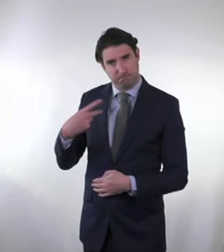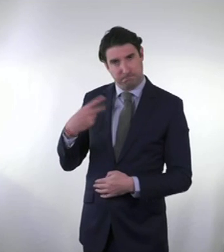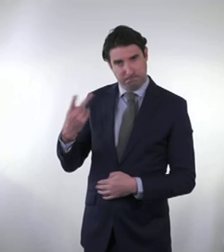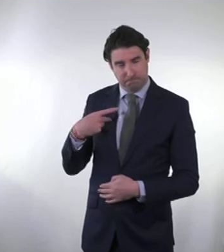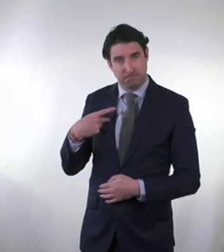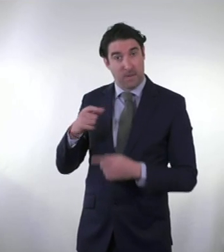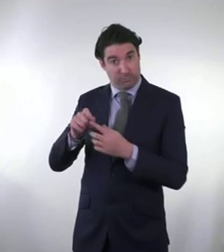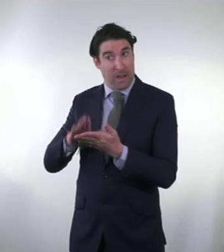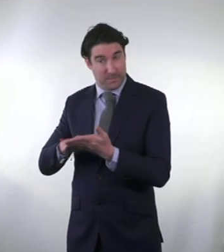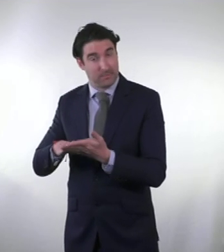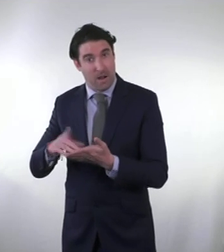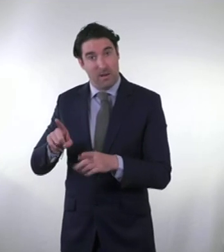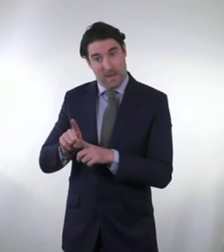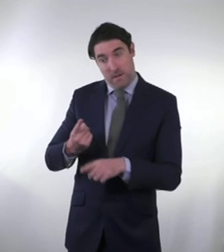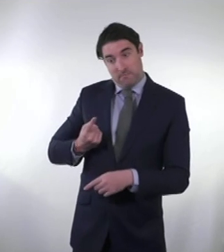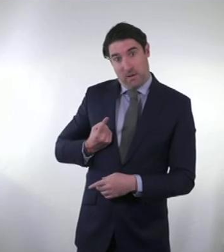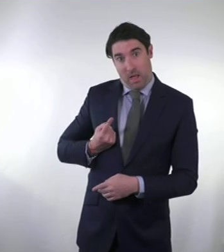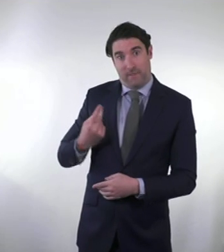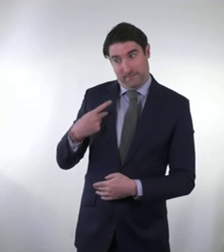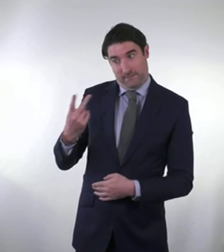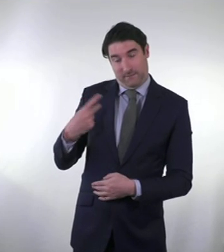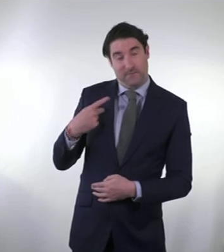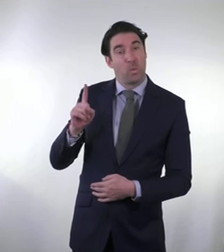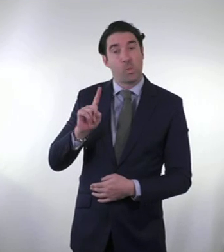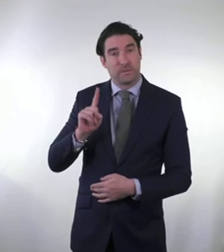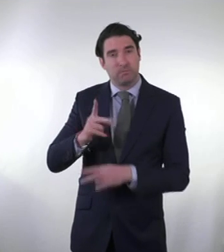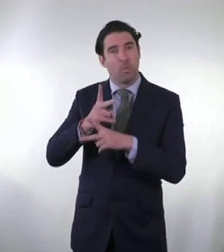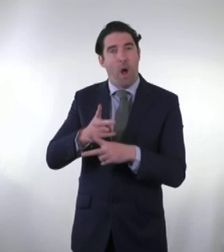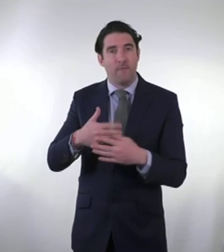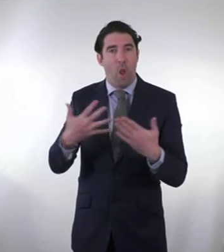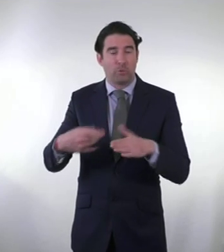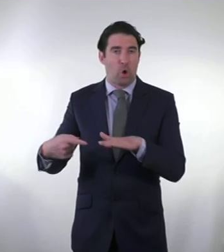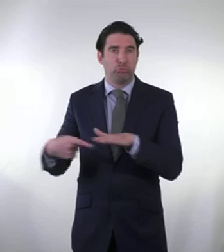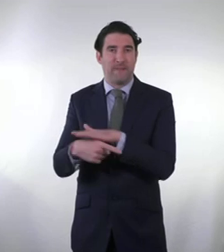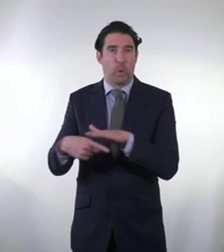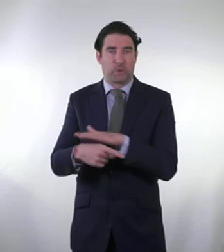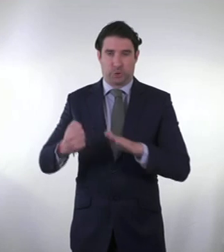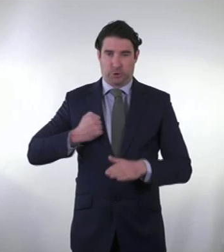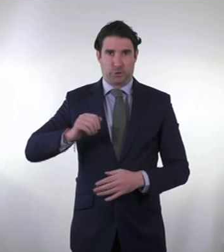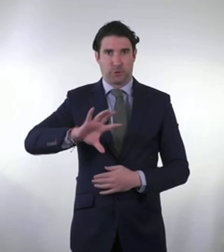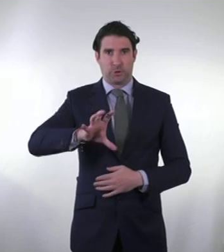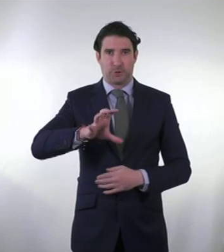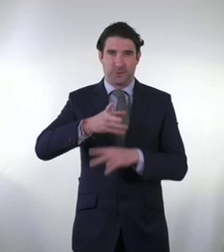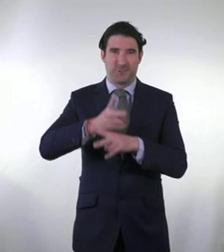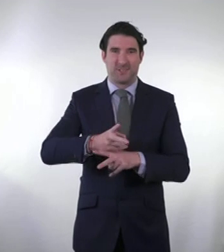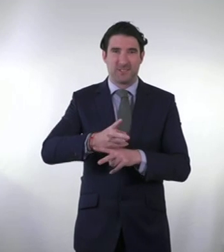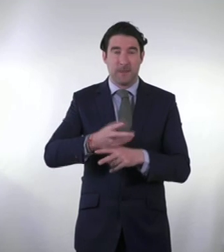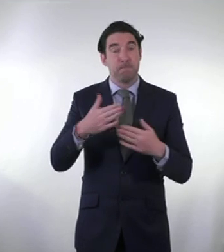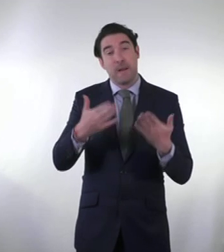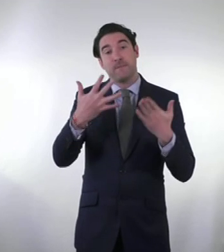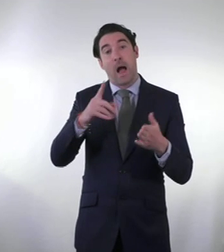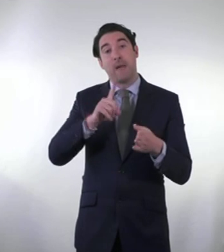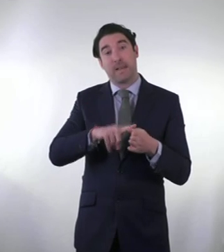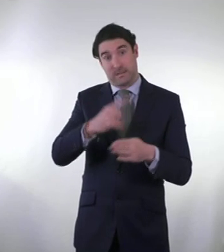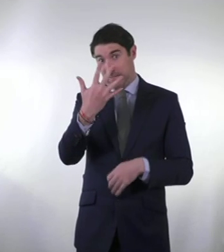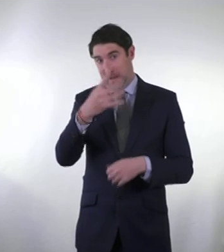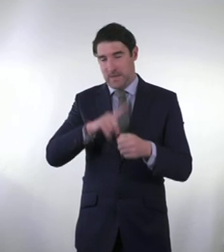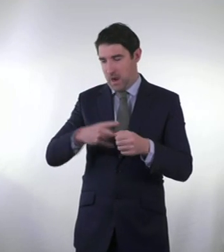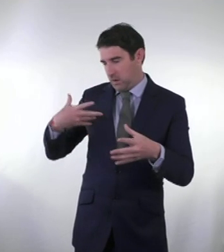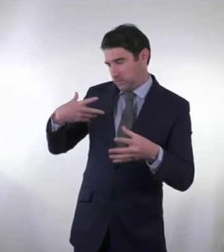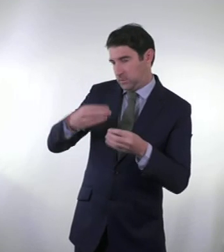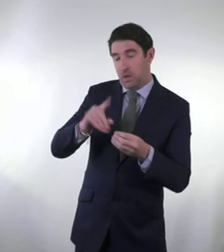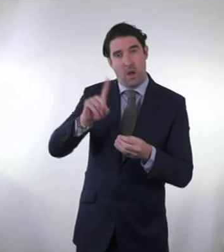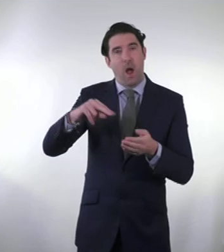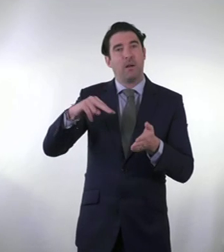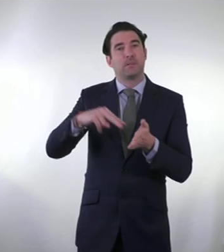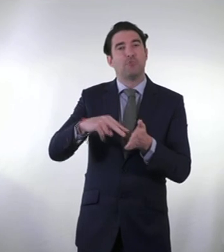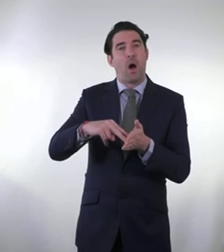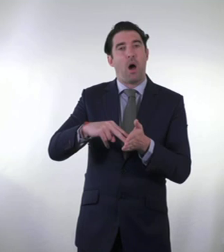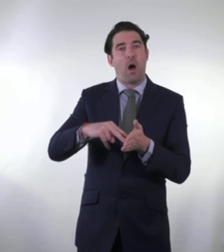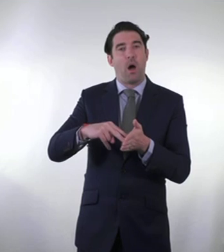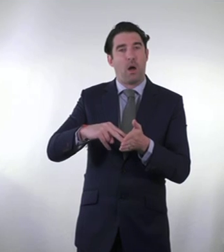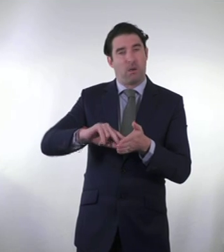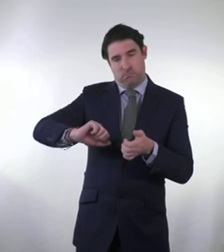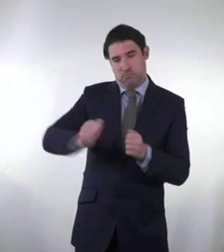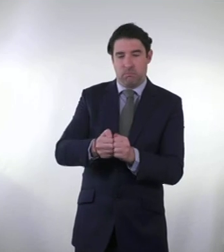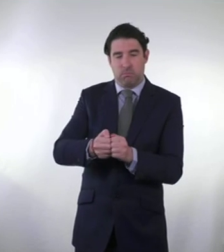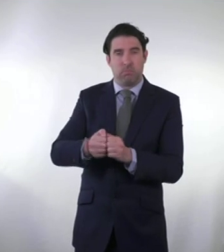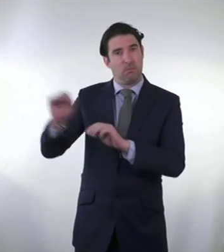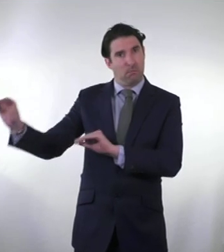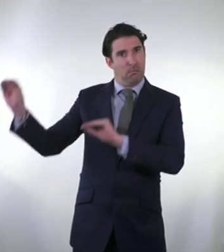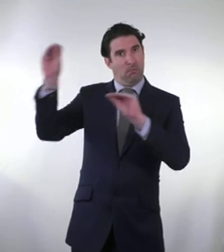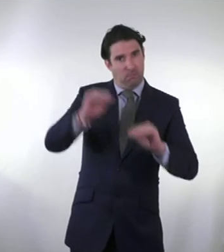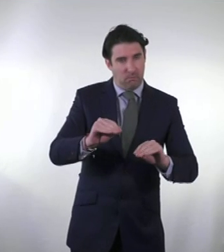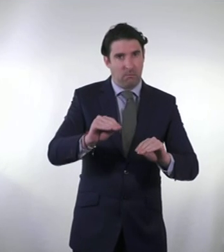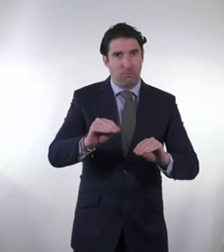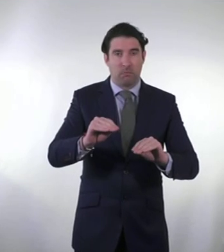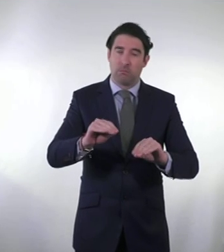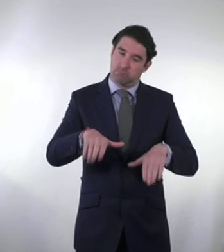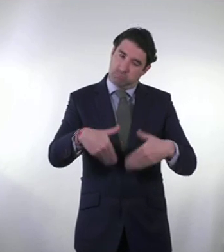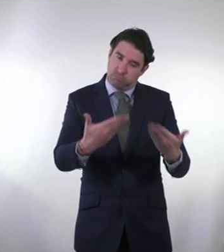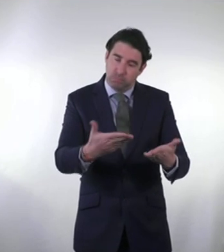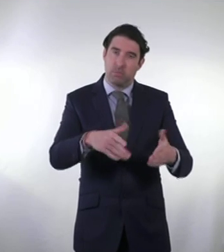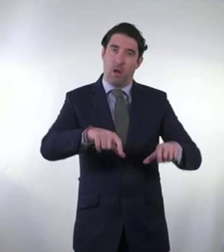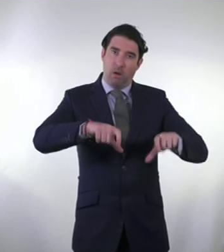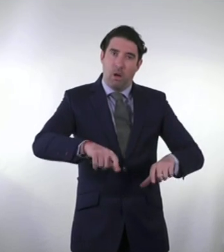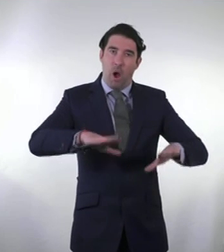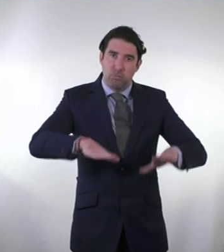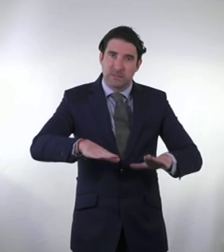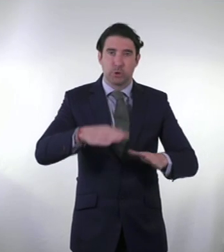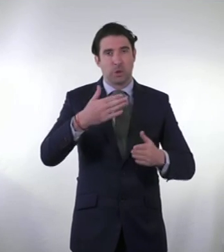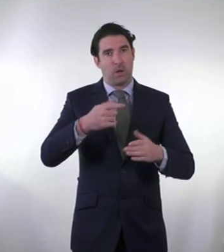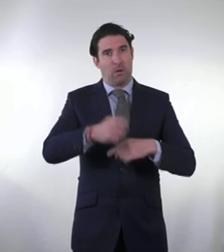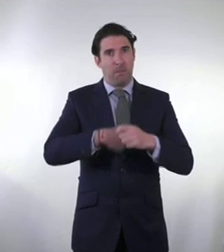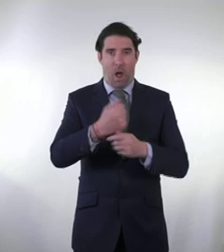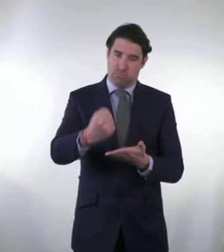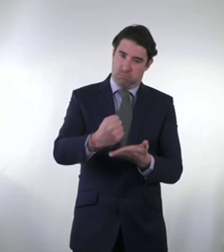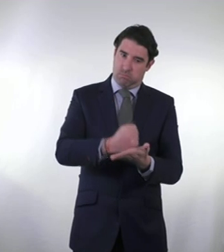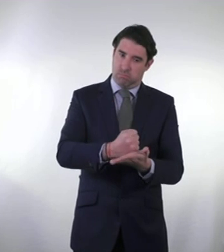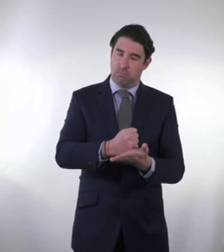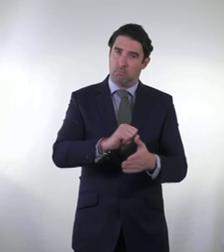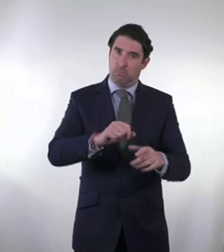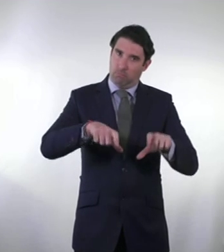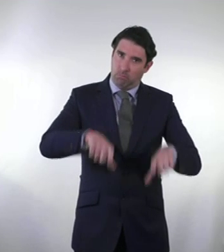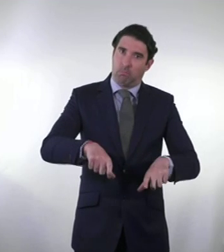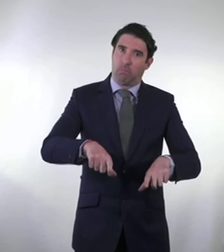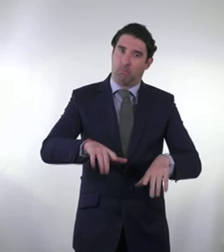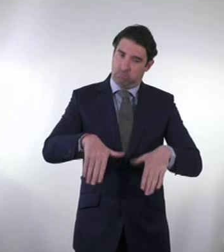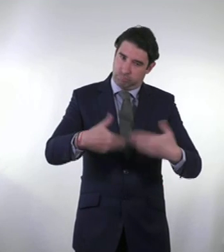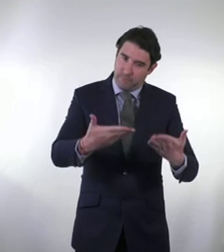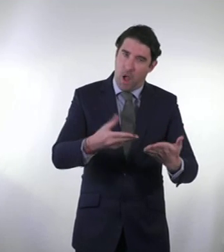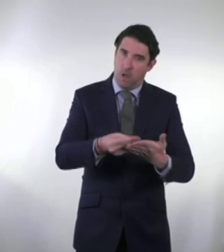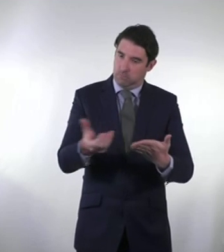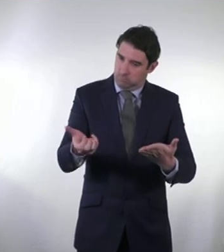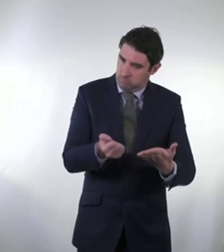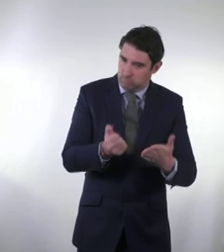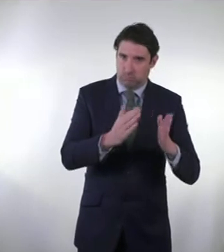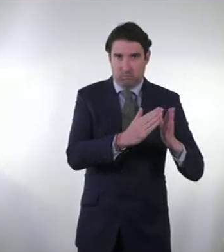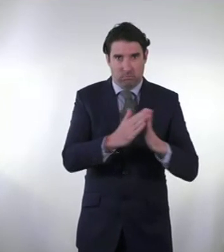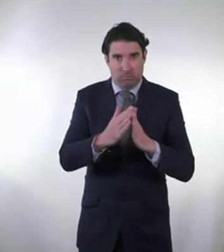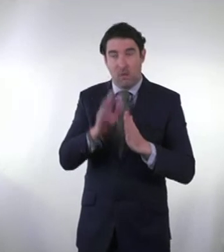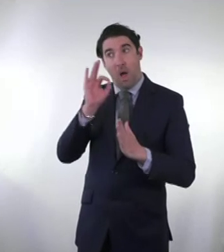What plans does he have to mark the successful conclusion of the five-year Syrian resettlement scheme, which is regarded as giving the UK the international gold standard for refugee resettlement, providing safe legal routes to the UK and bolstering our efforts to deter human trafficking?